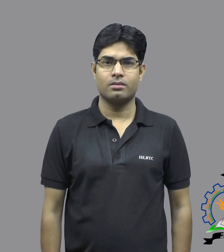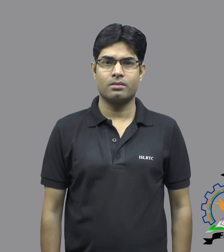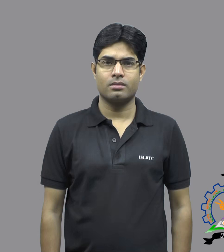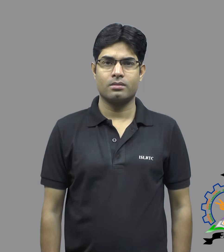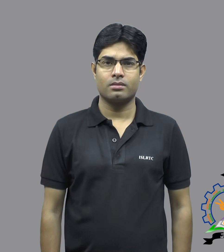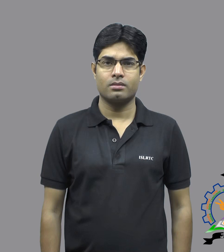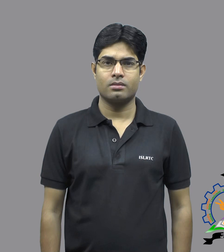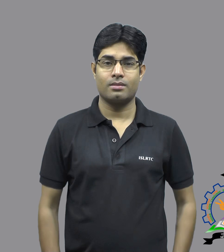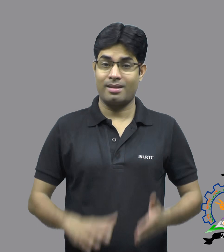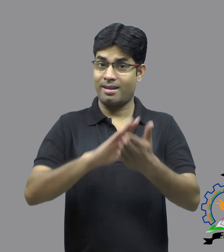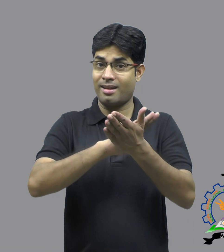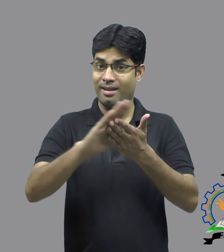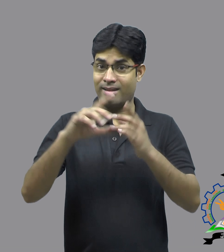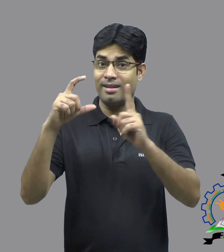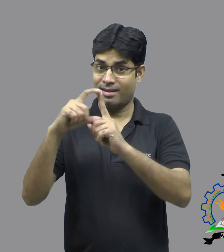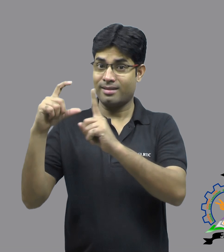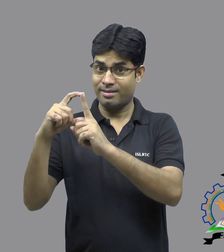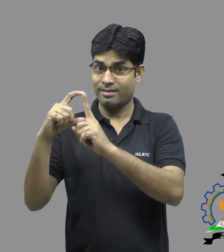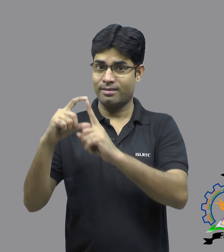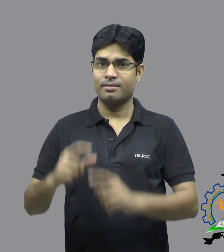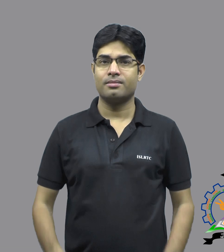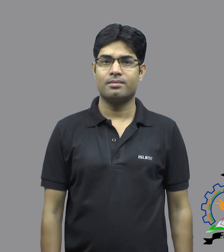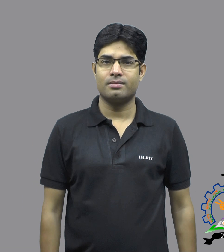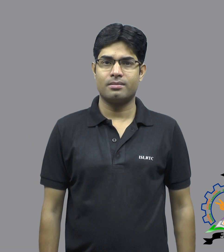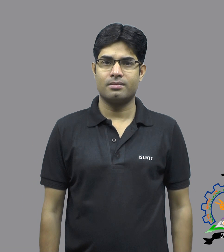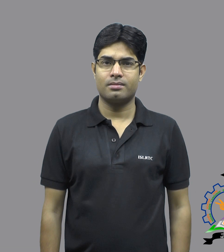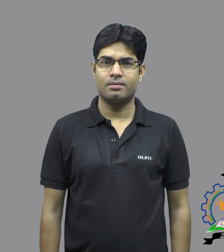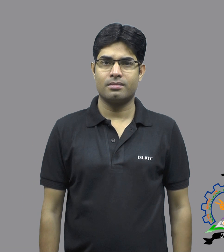Hard Disk Hard Drive